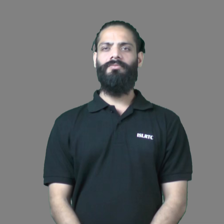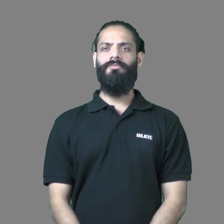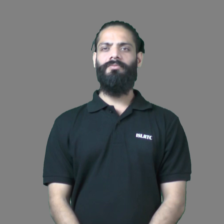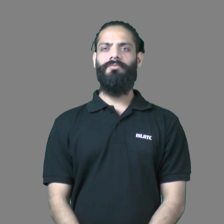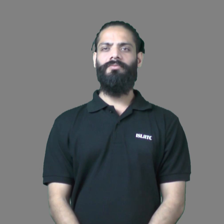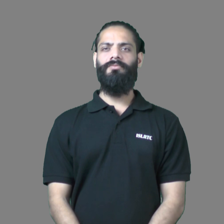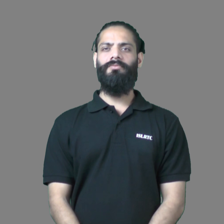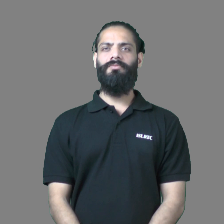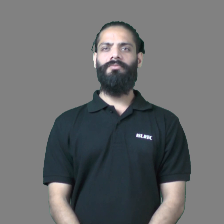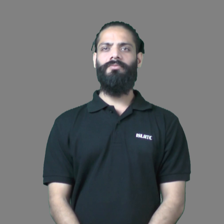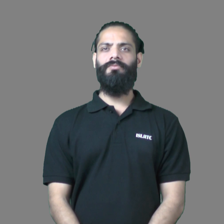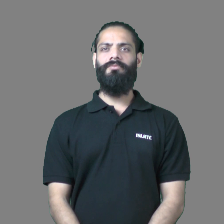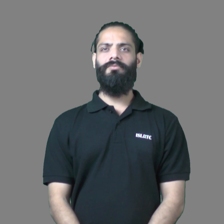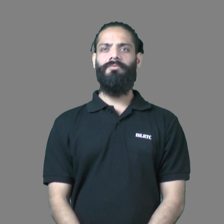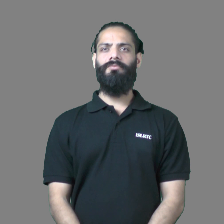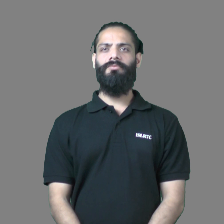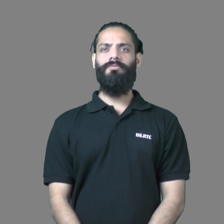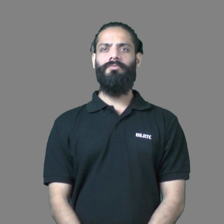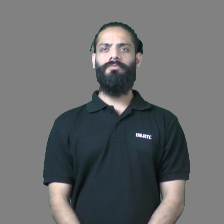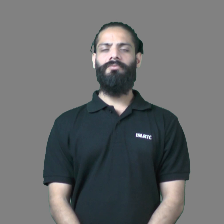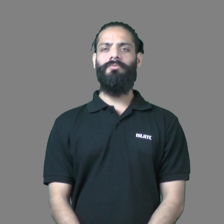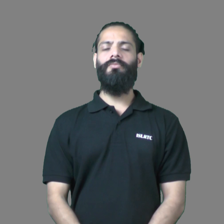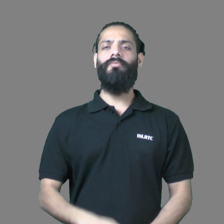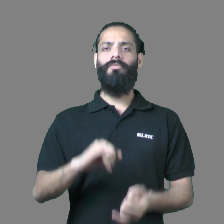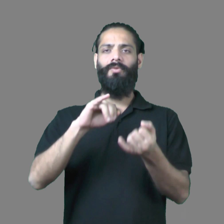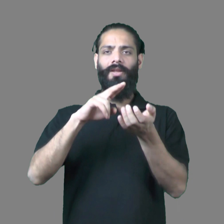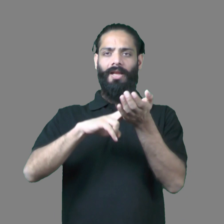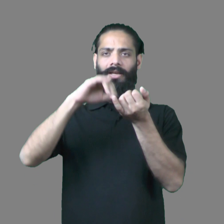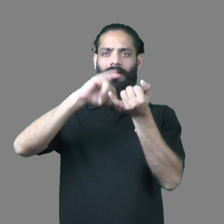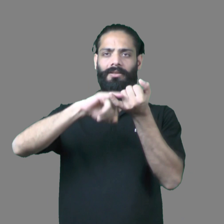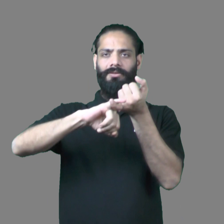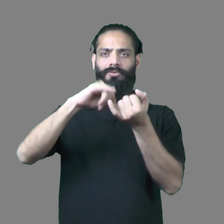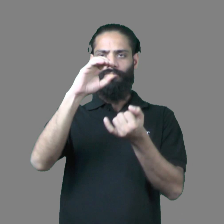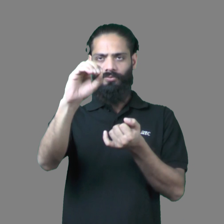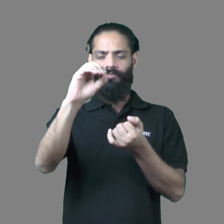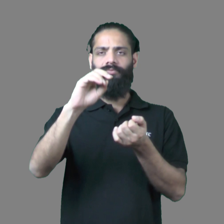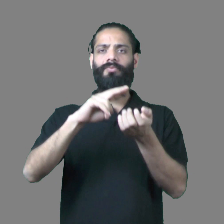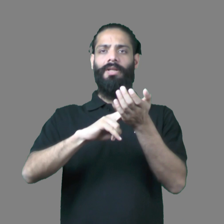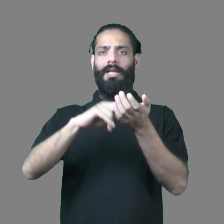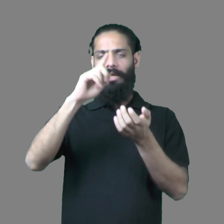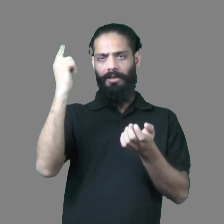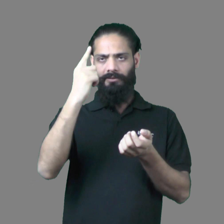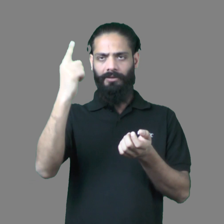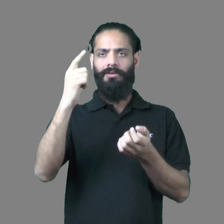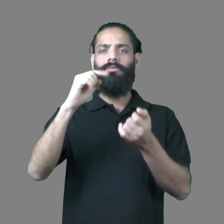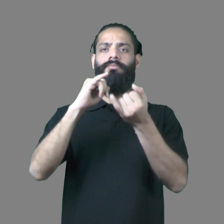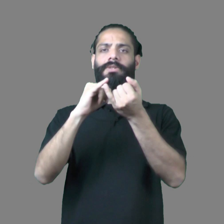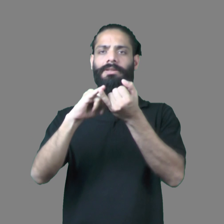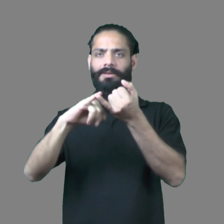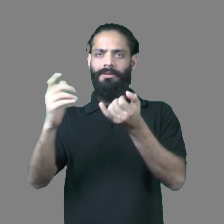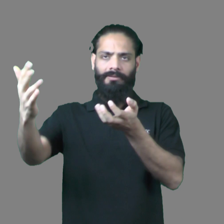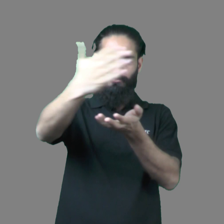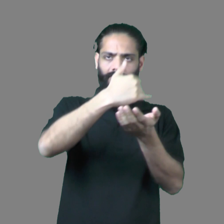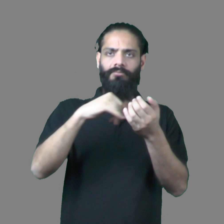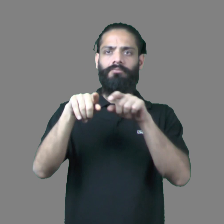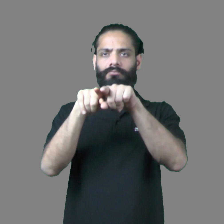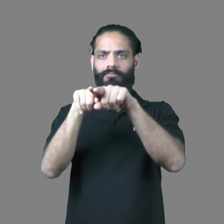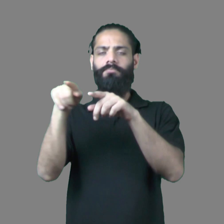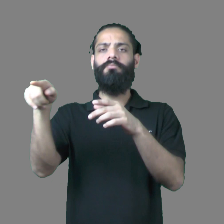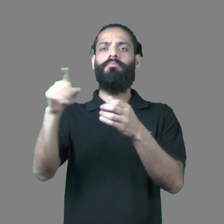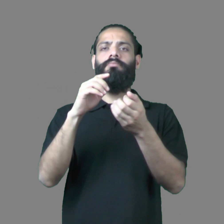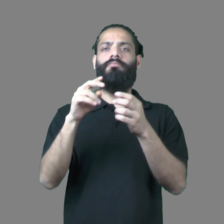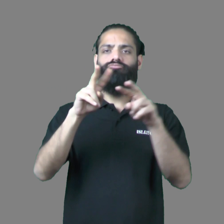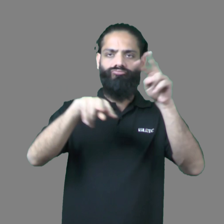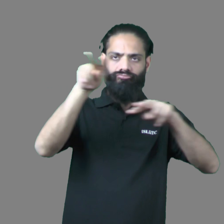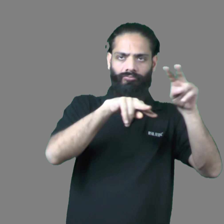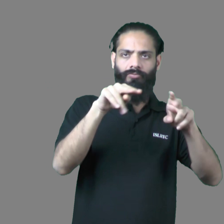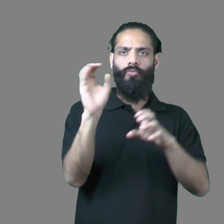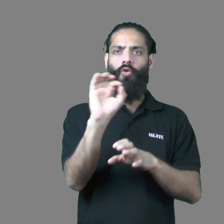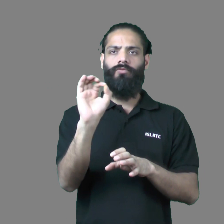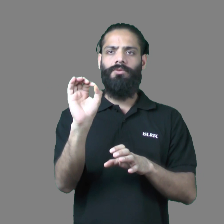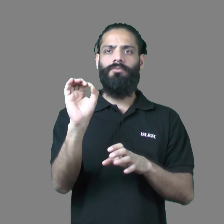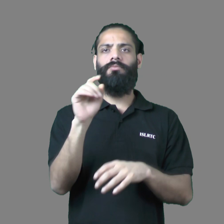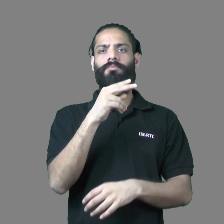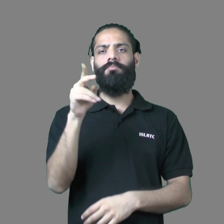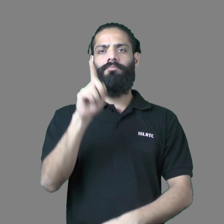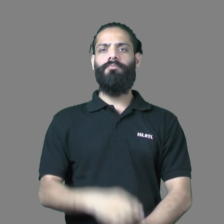National Sample Survey Office (NSSO)